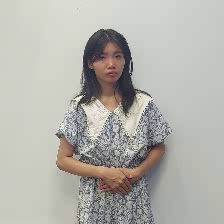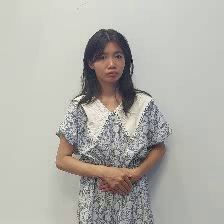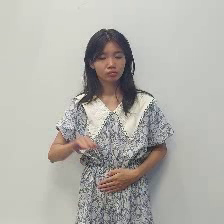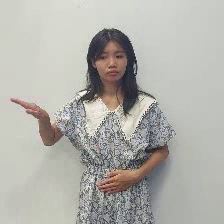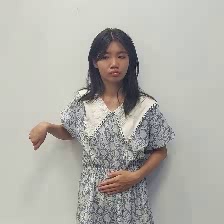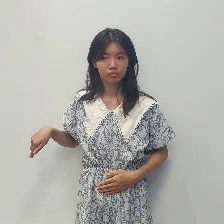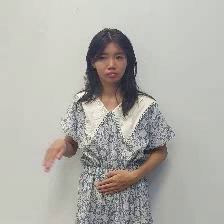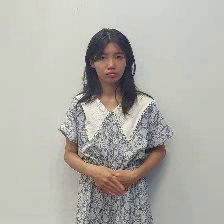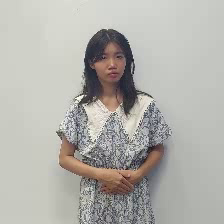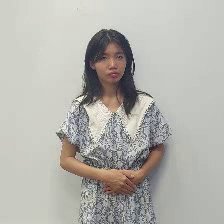Phía sau